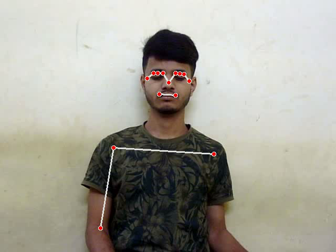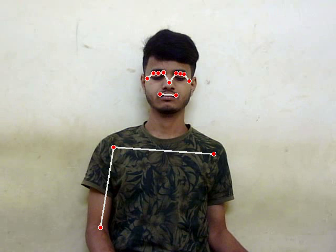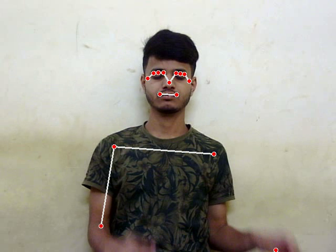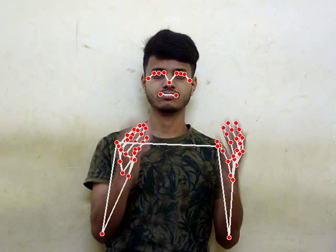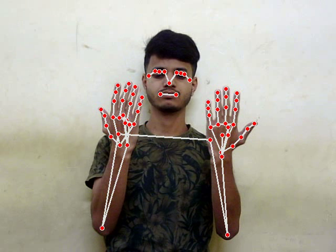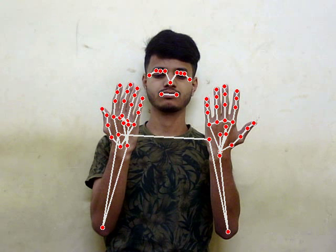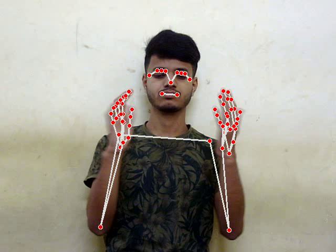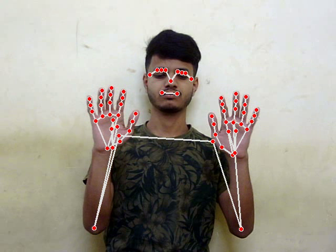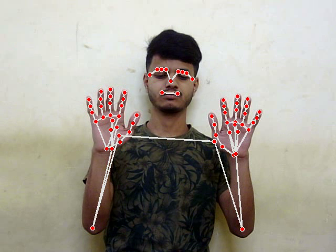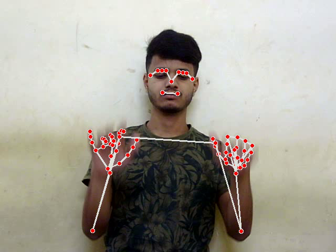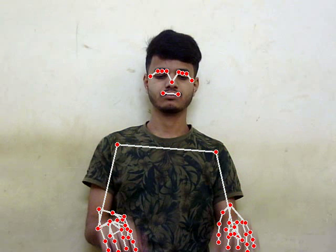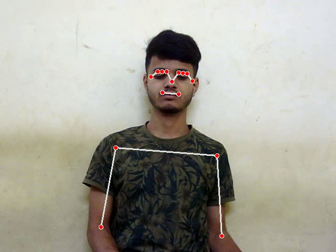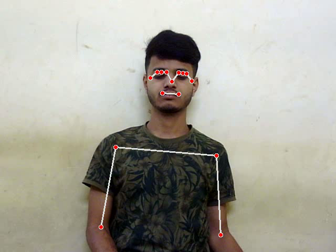do not want